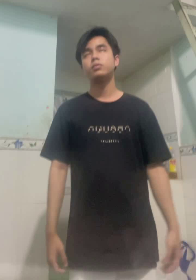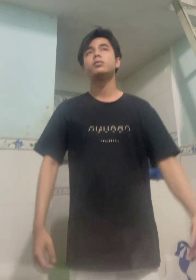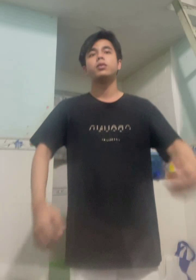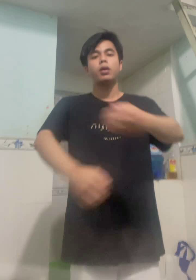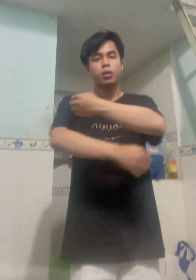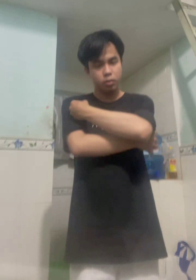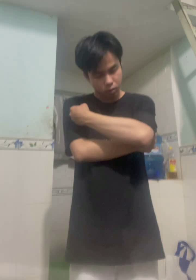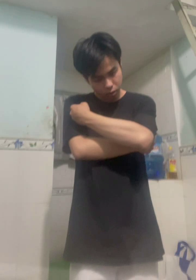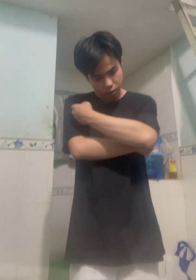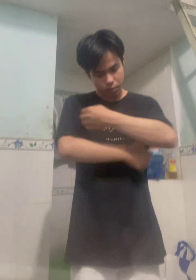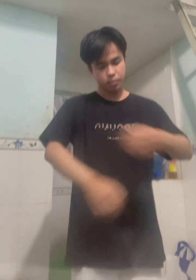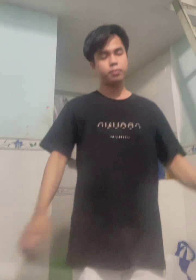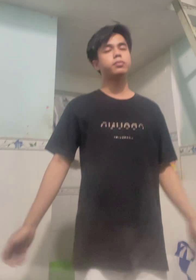om